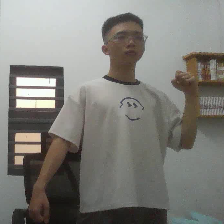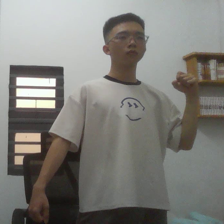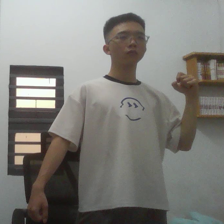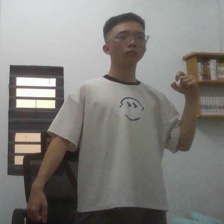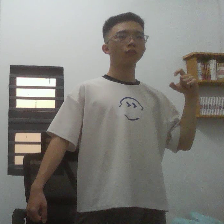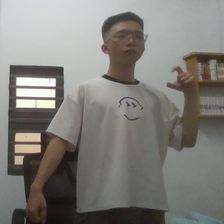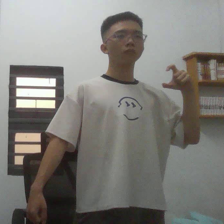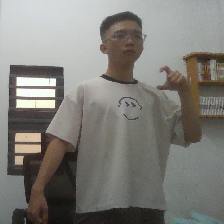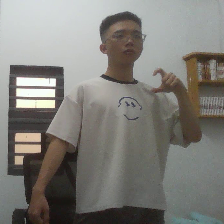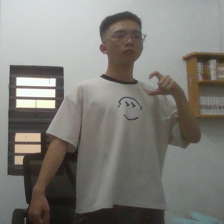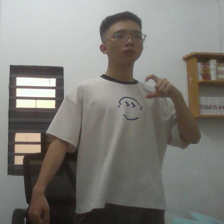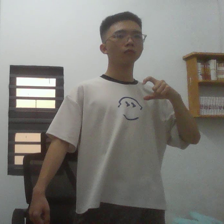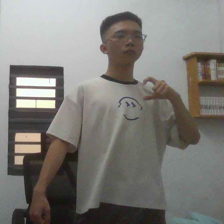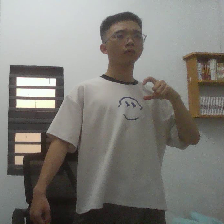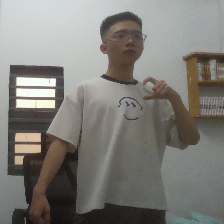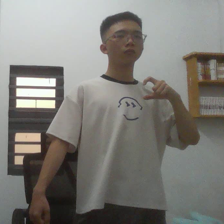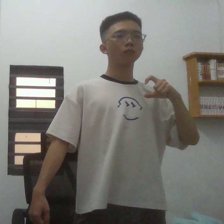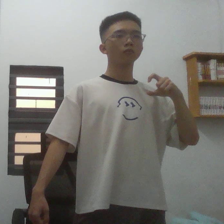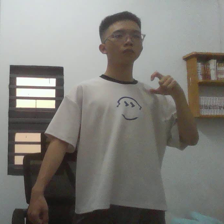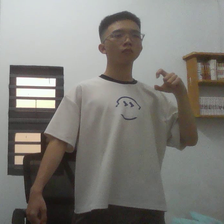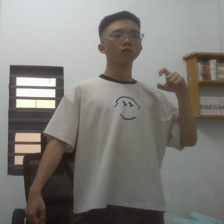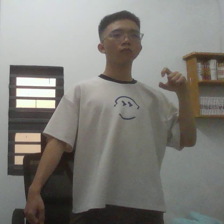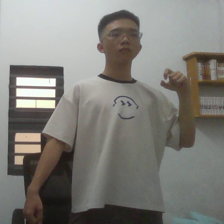giau co